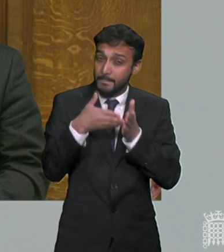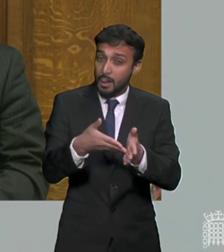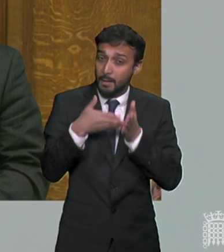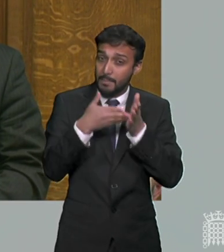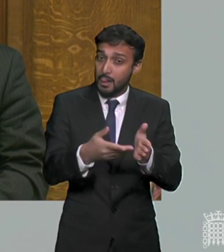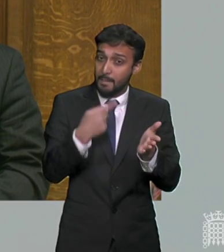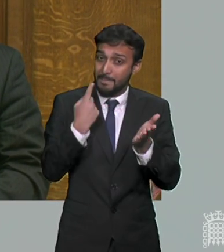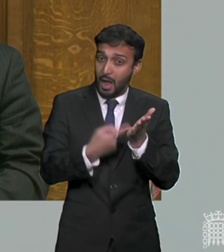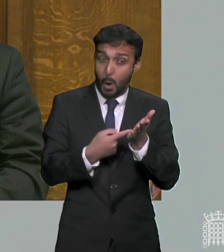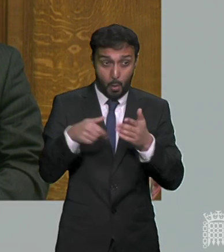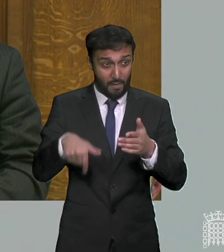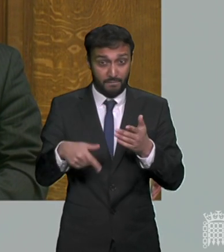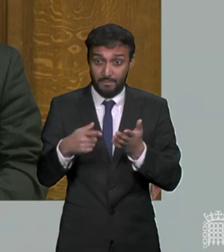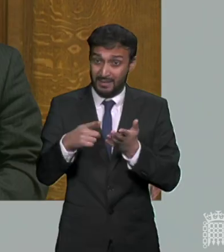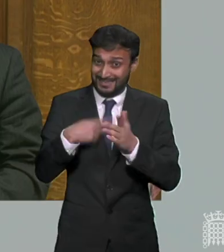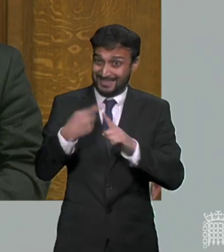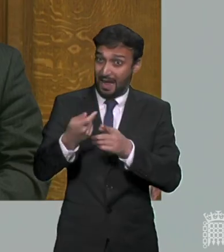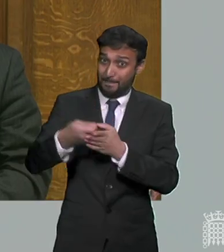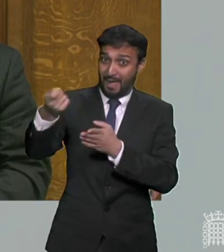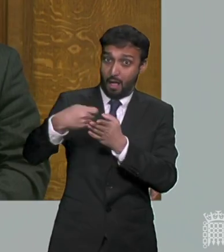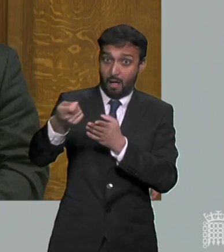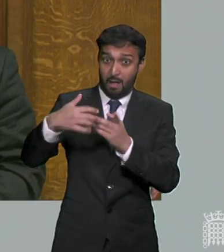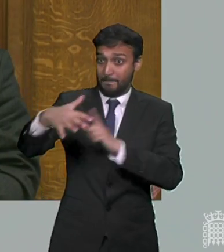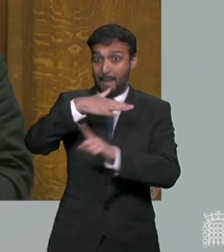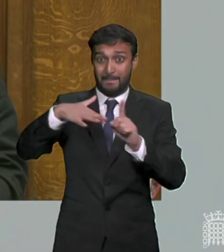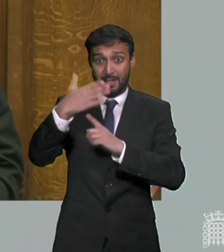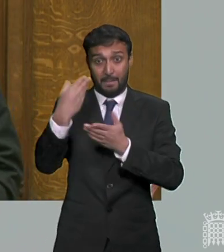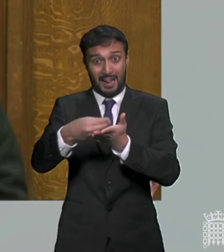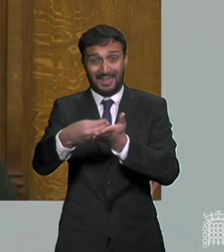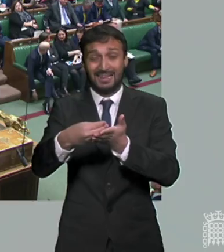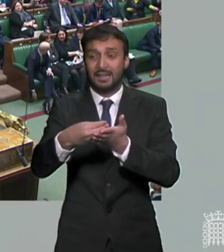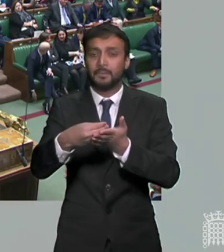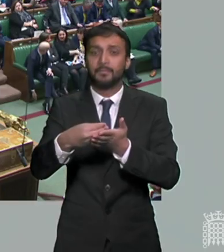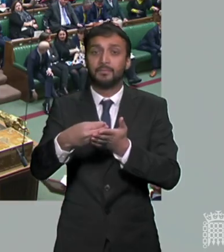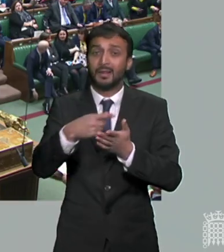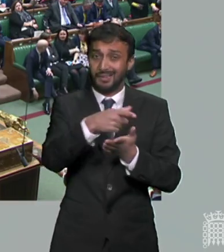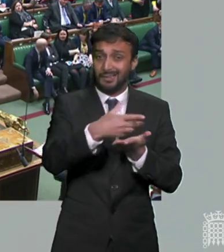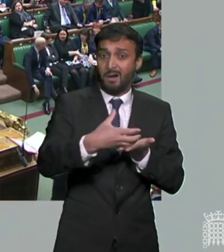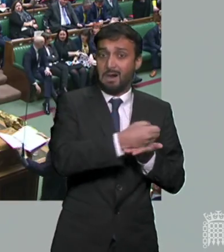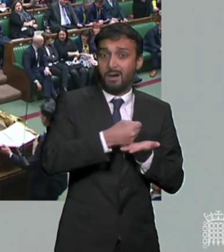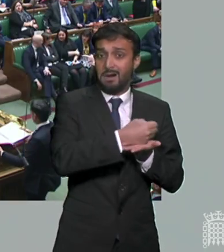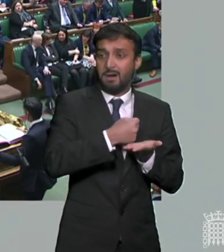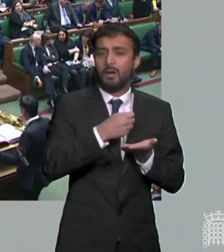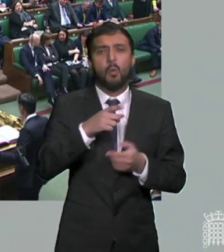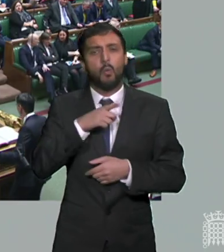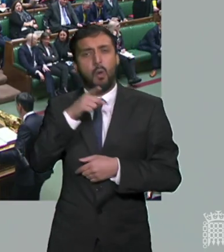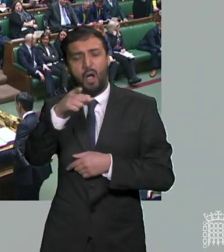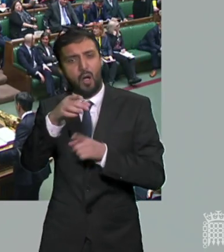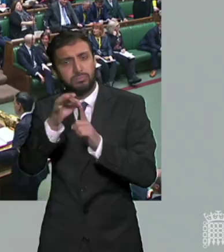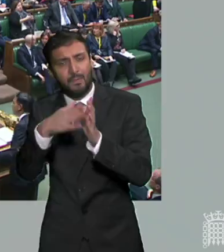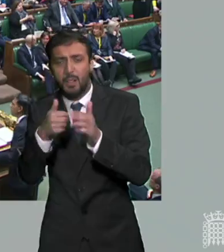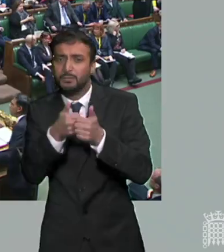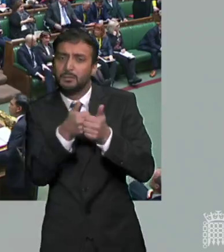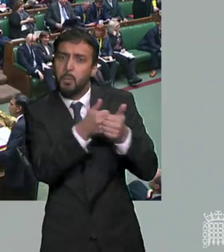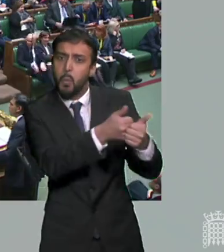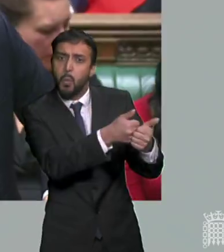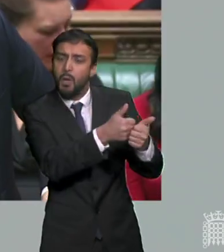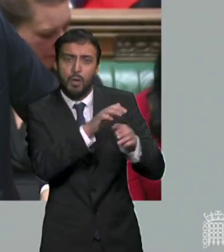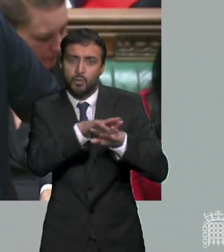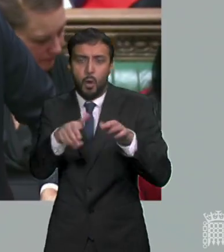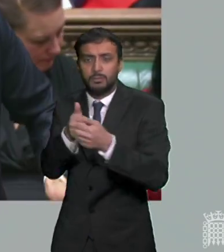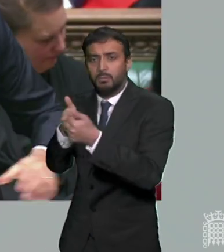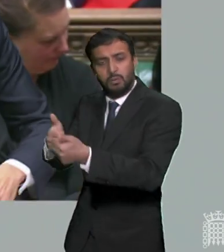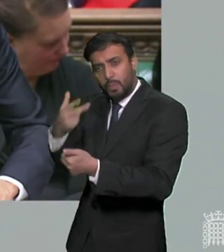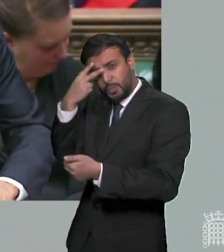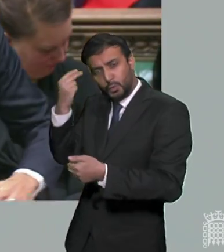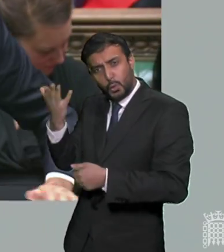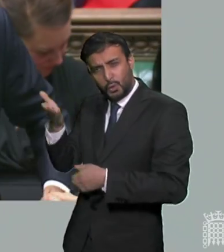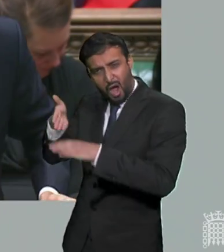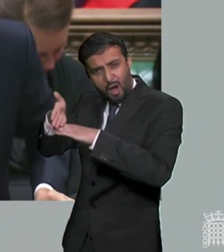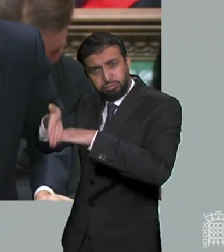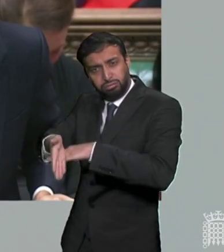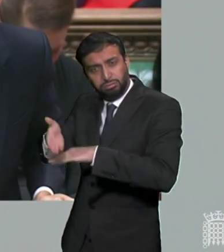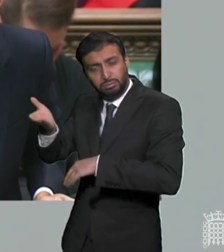Why is the Prime Minister on the side of the spivs and not on the side of the nurses?